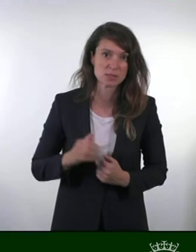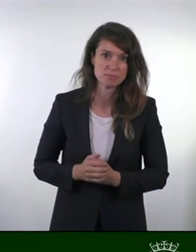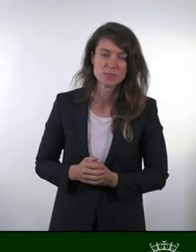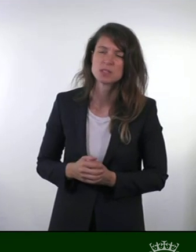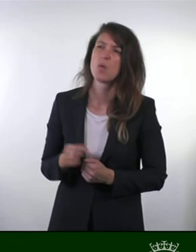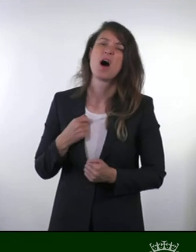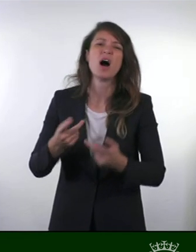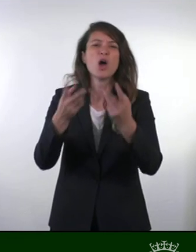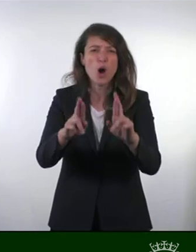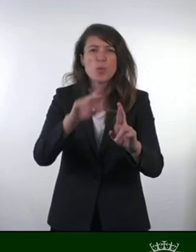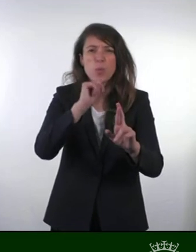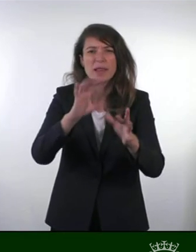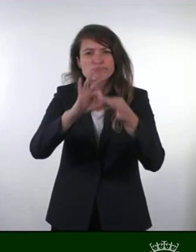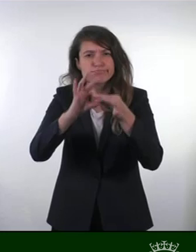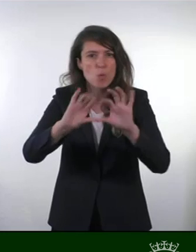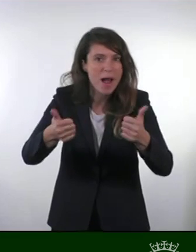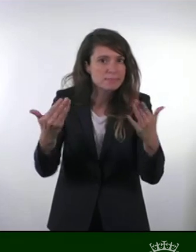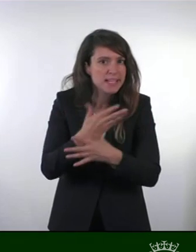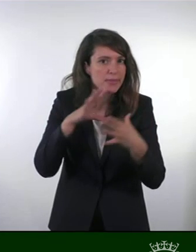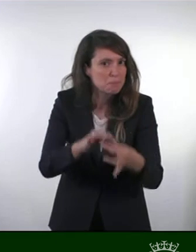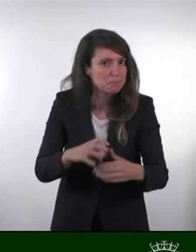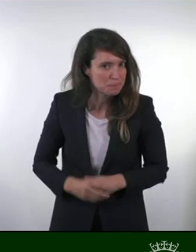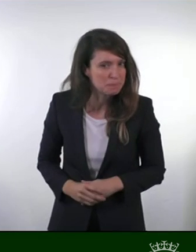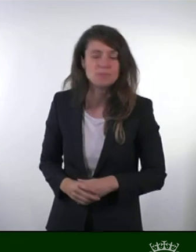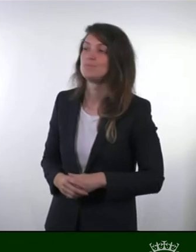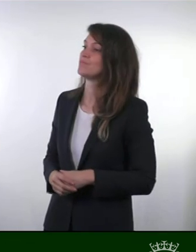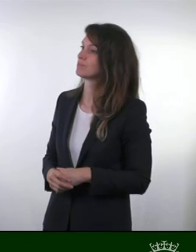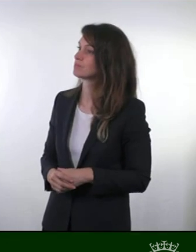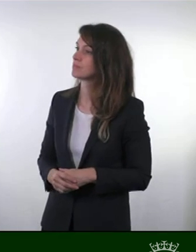I really hope he will co-operate.